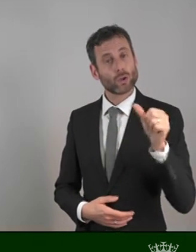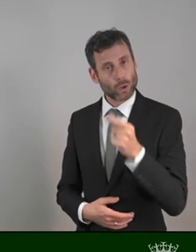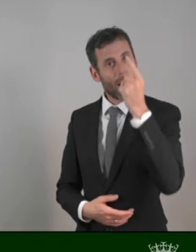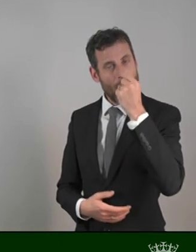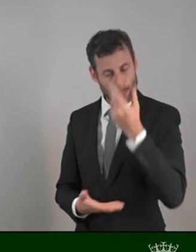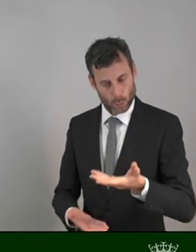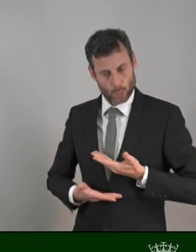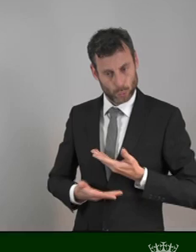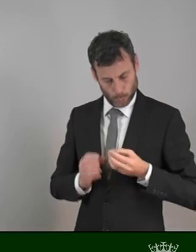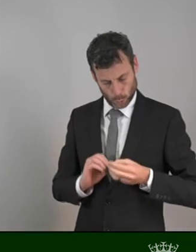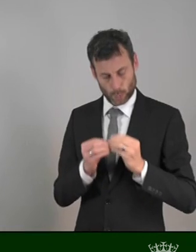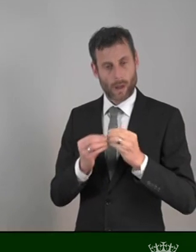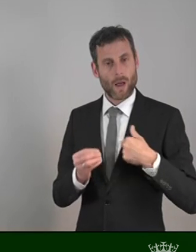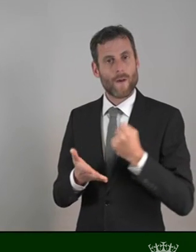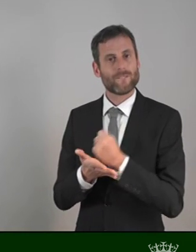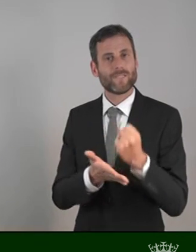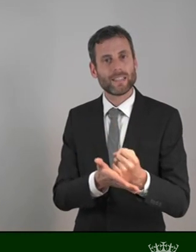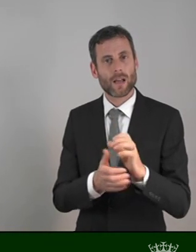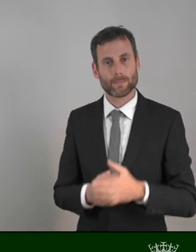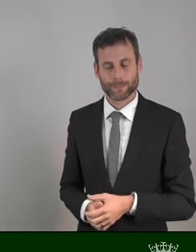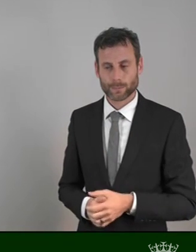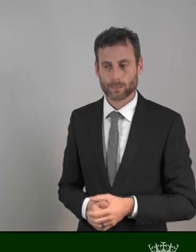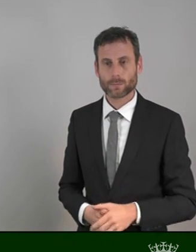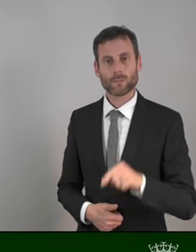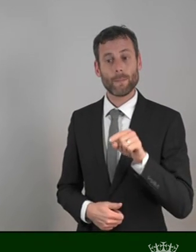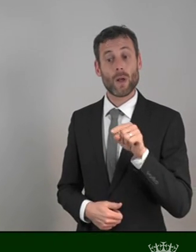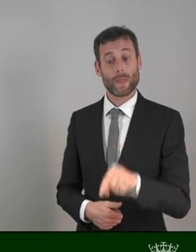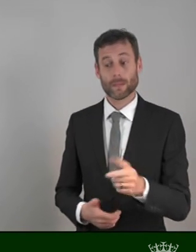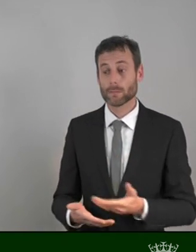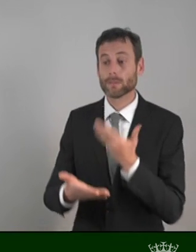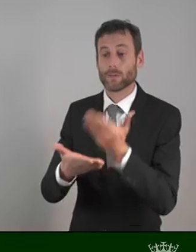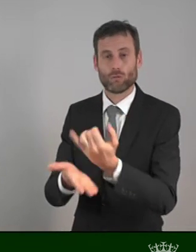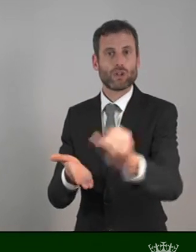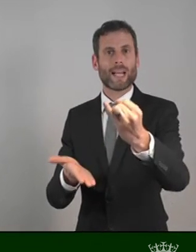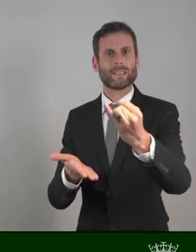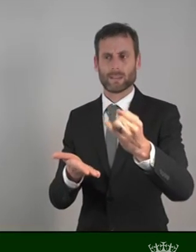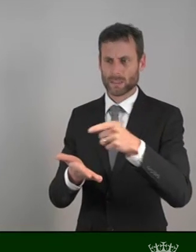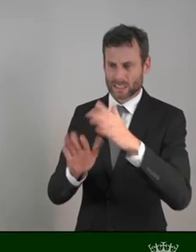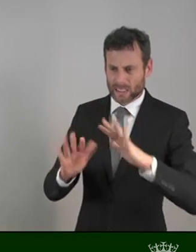Before the ink was even dry, those proposals were rejected without consideration.